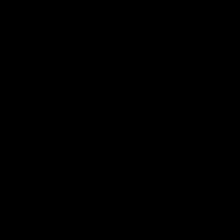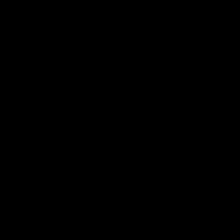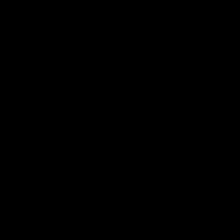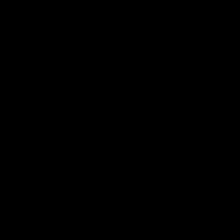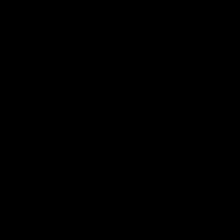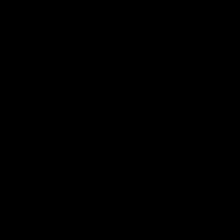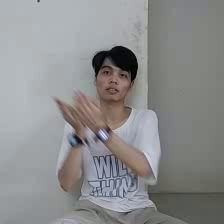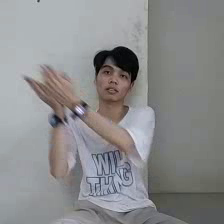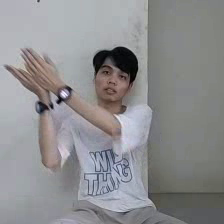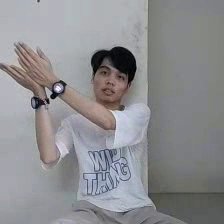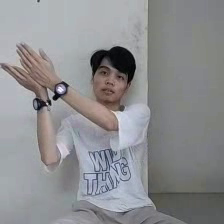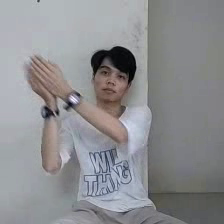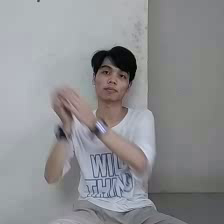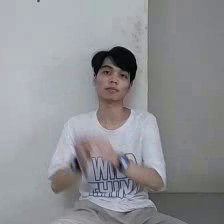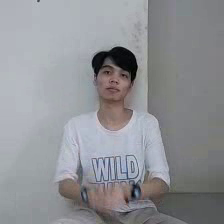Biếu tặng